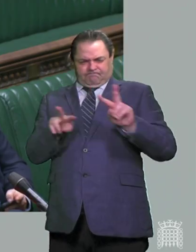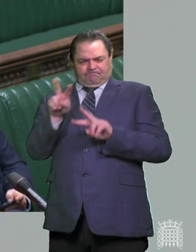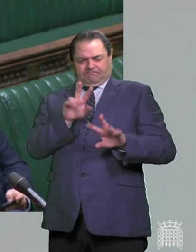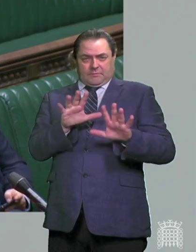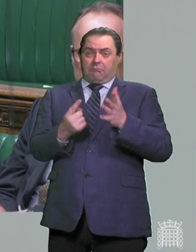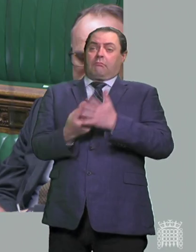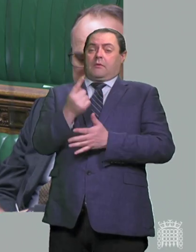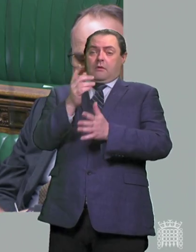When a Bill is passed by the Scottish Parliament